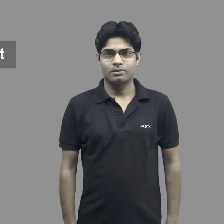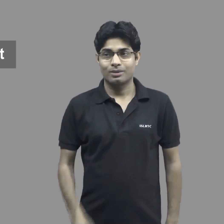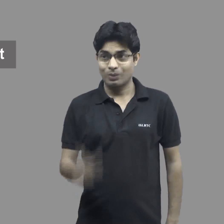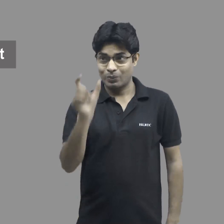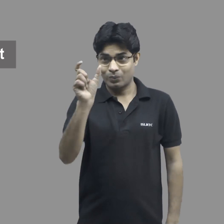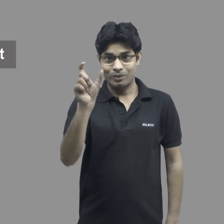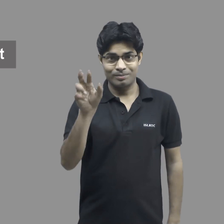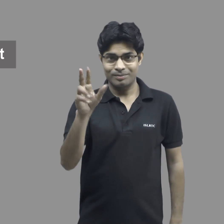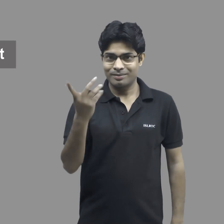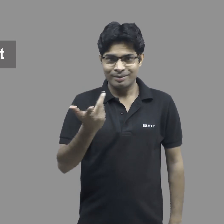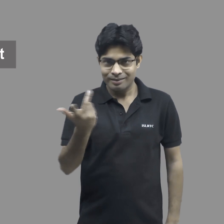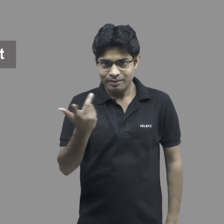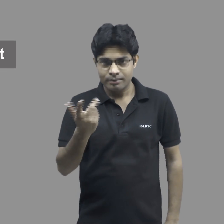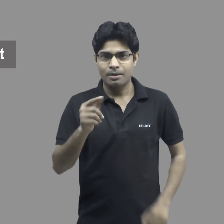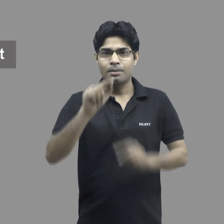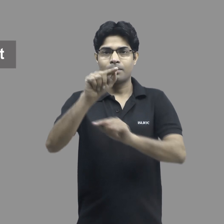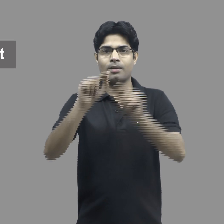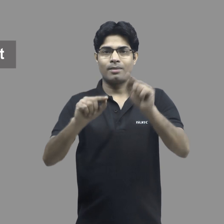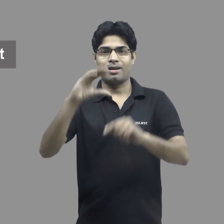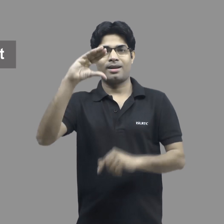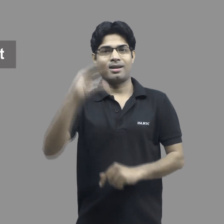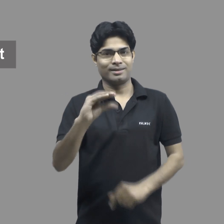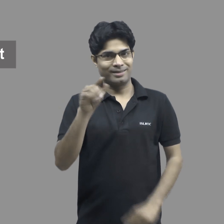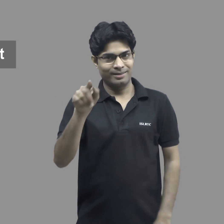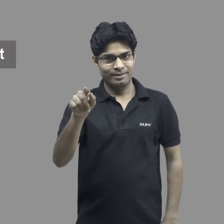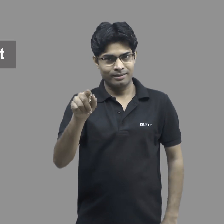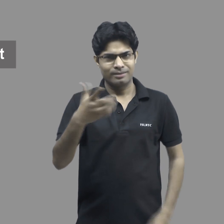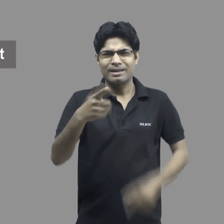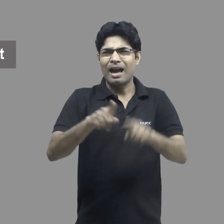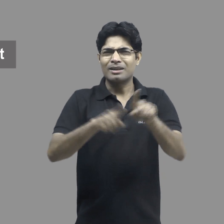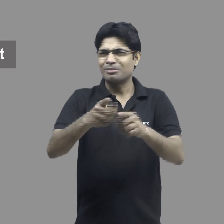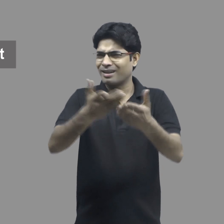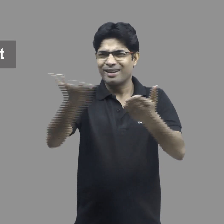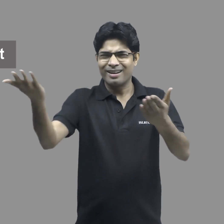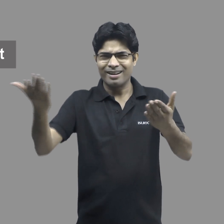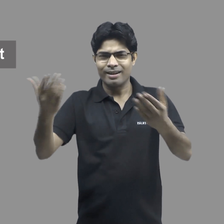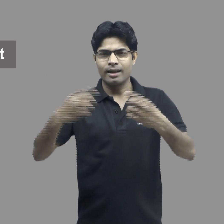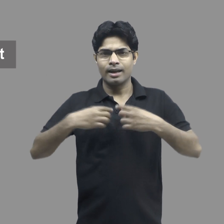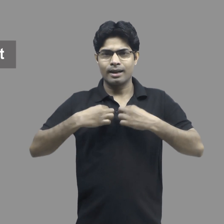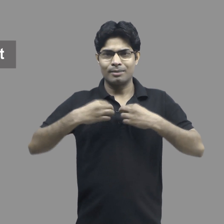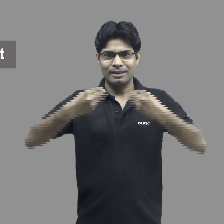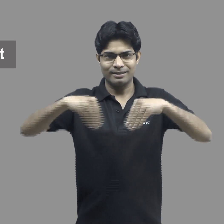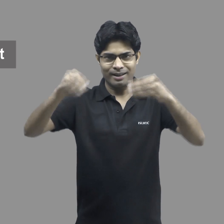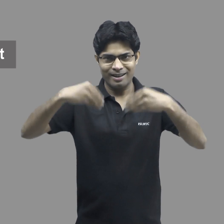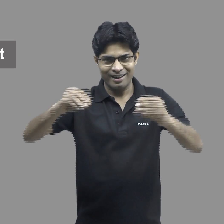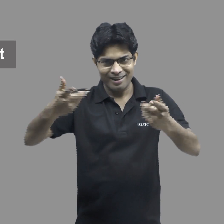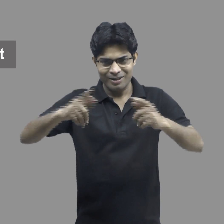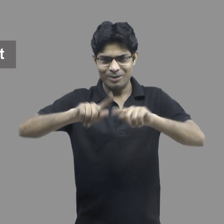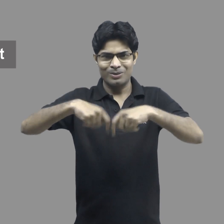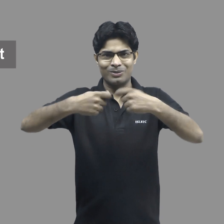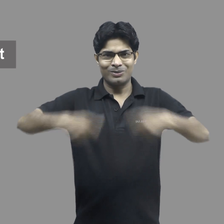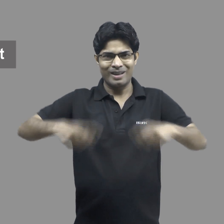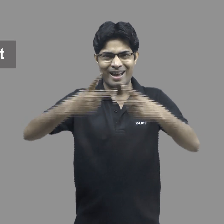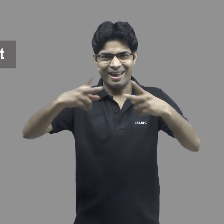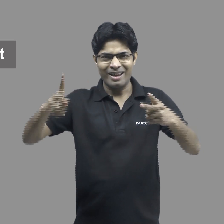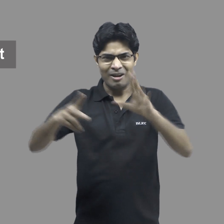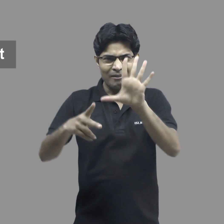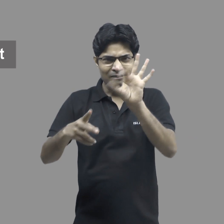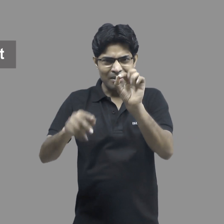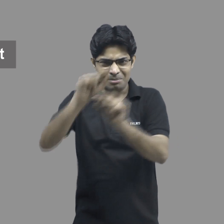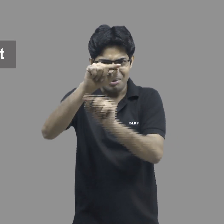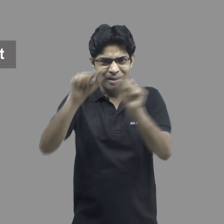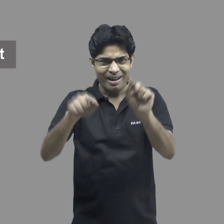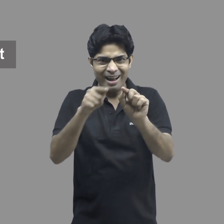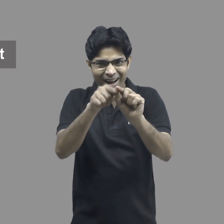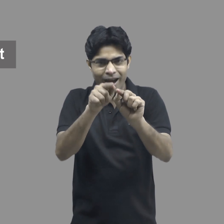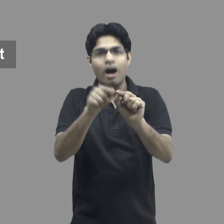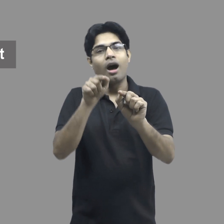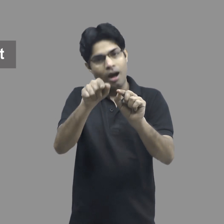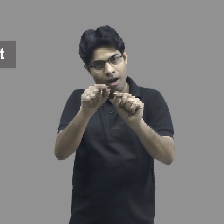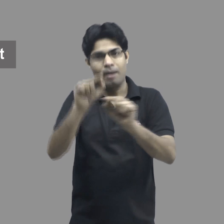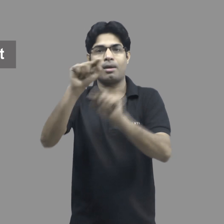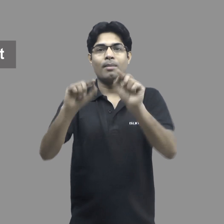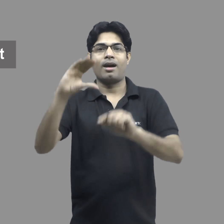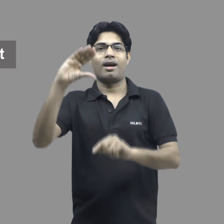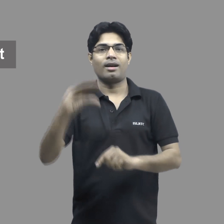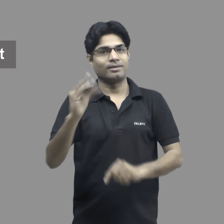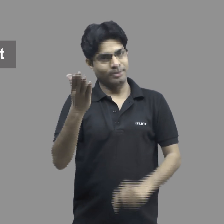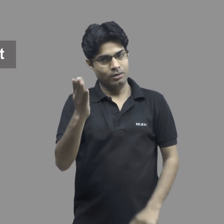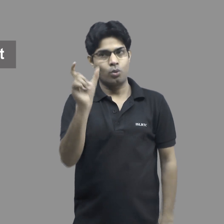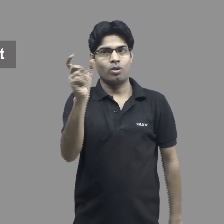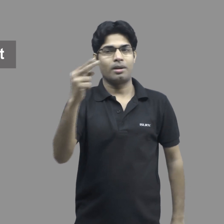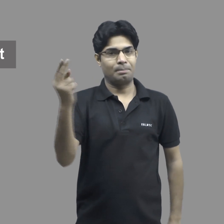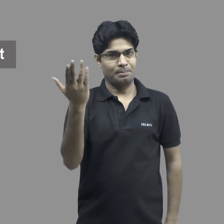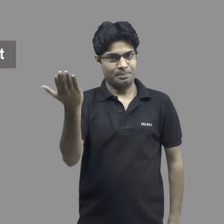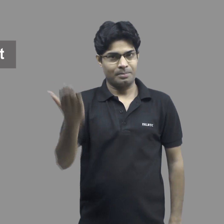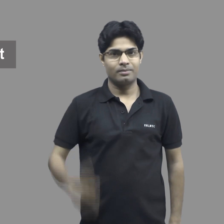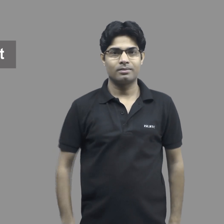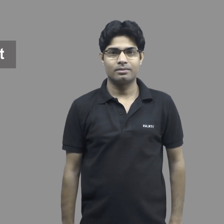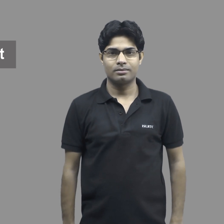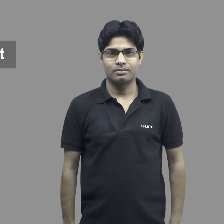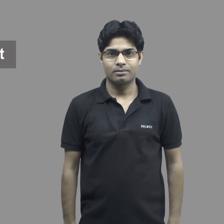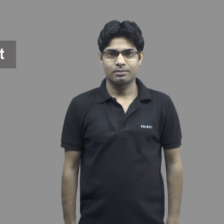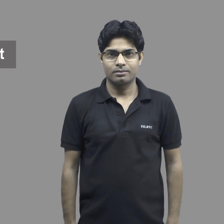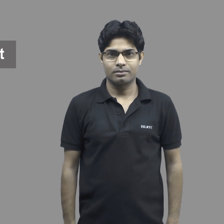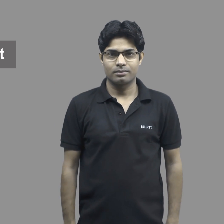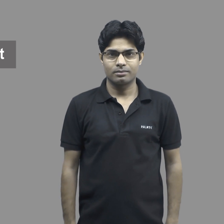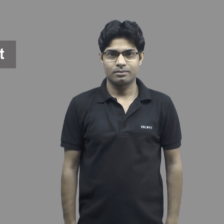Discount